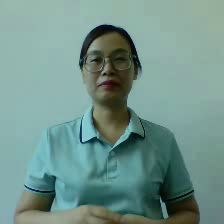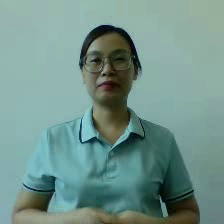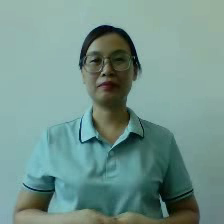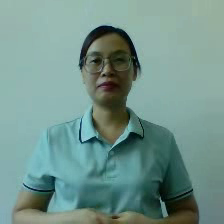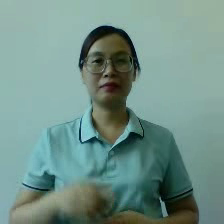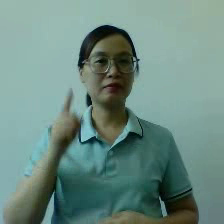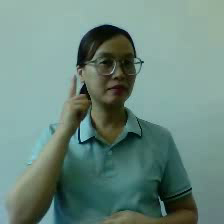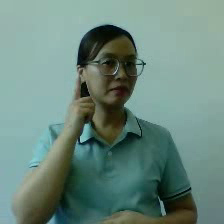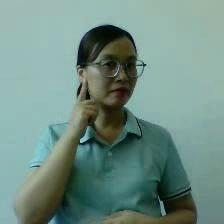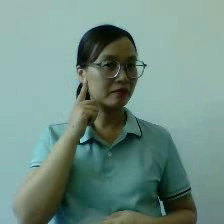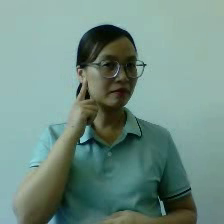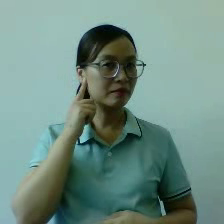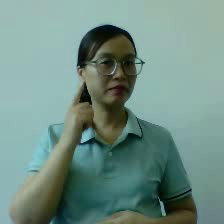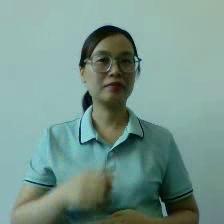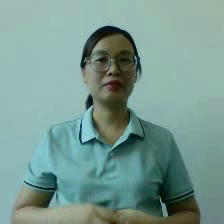Nghe